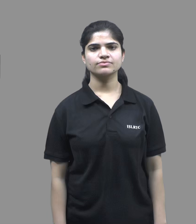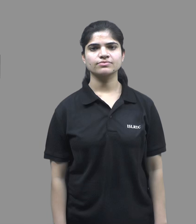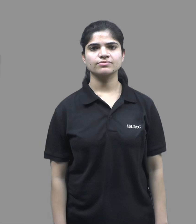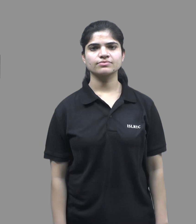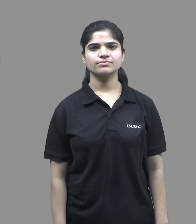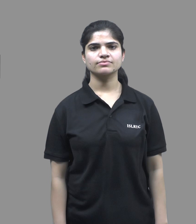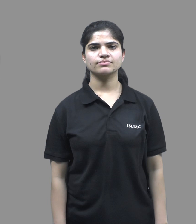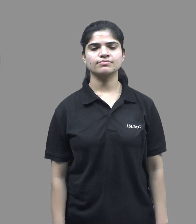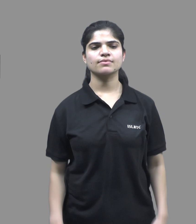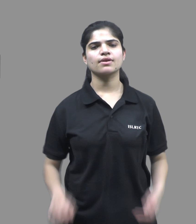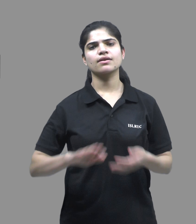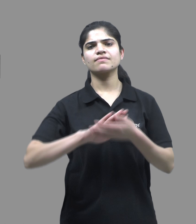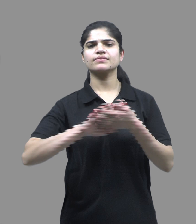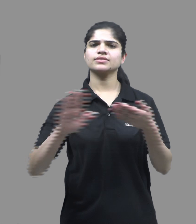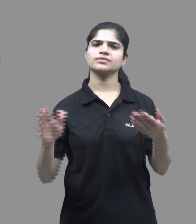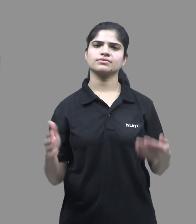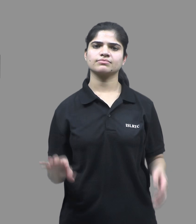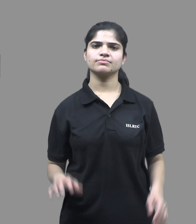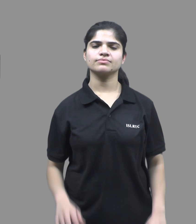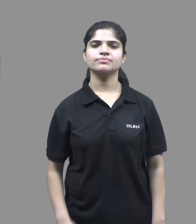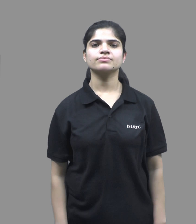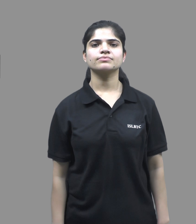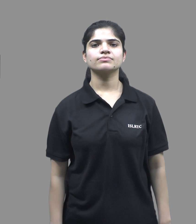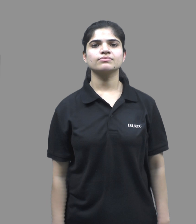Complete Finish